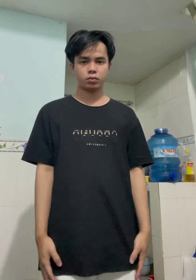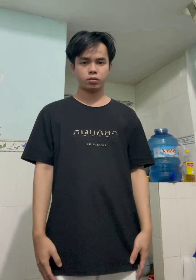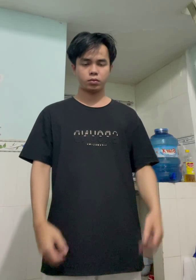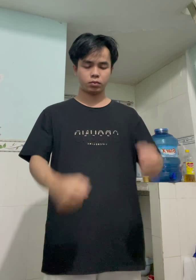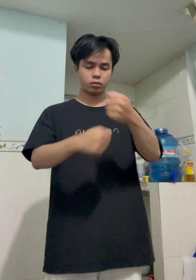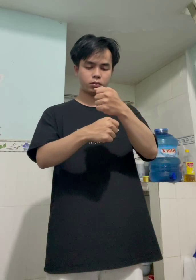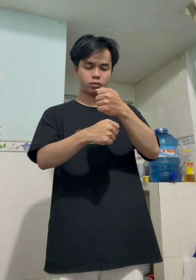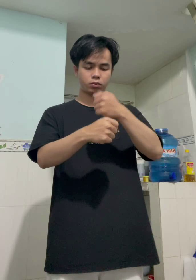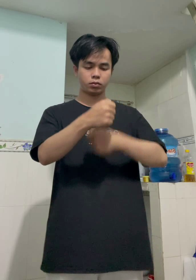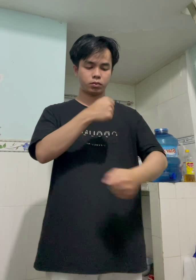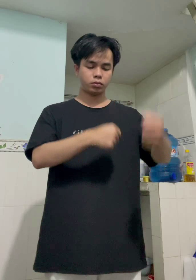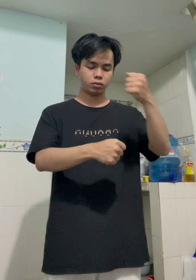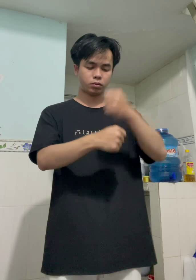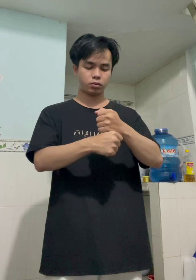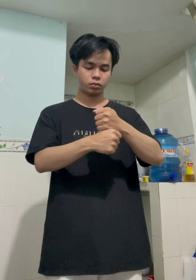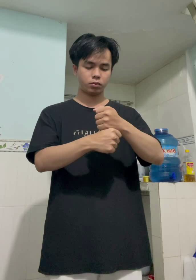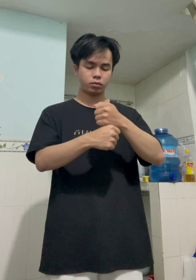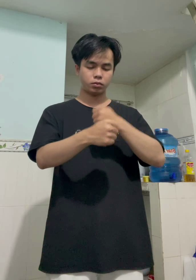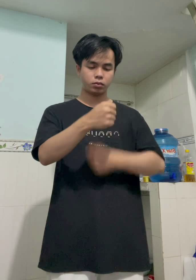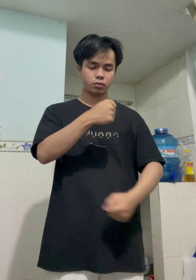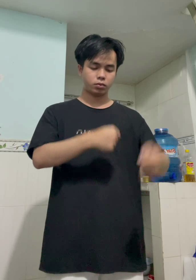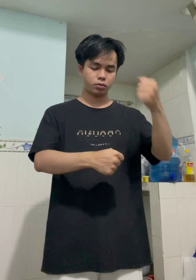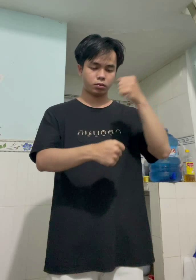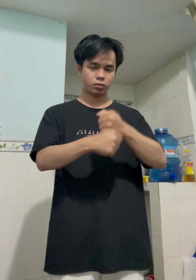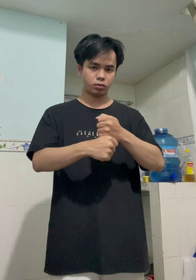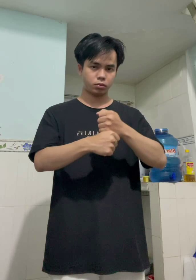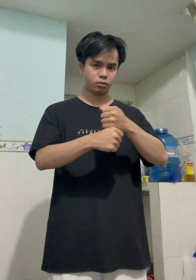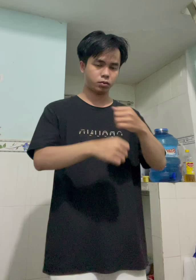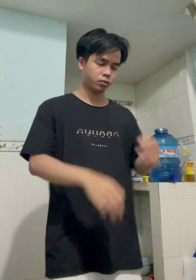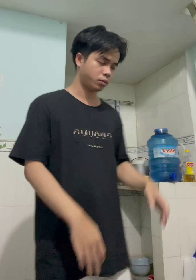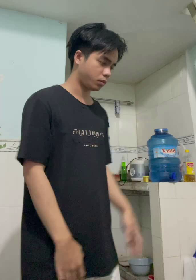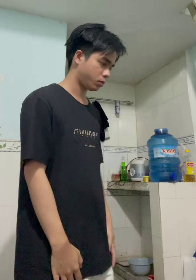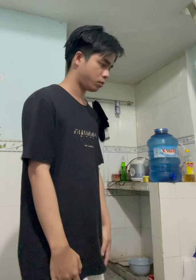quanh nam